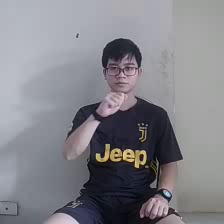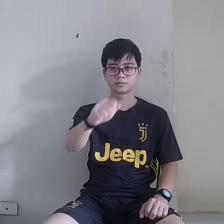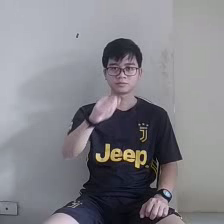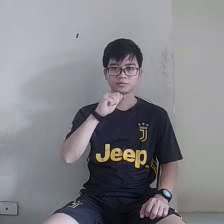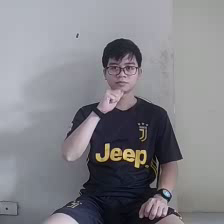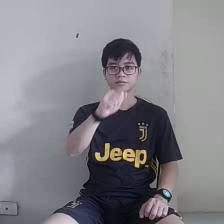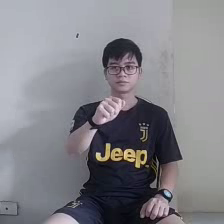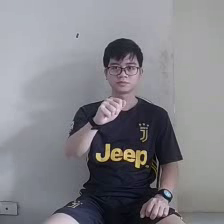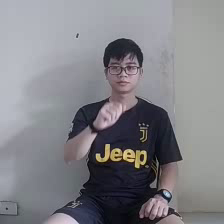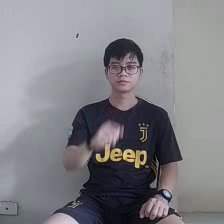Phỏng vấn